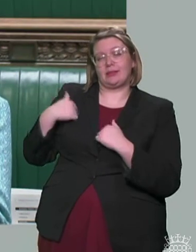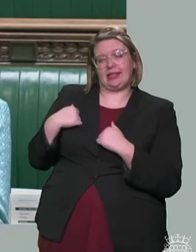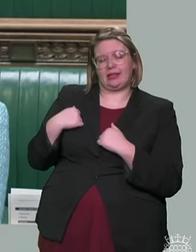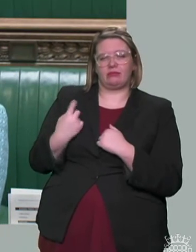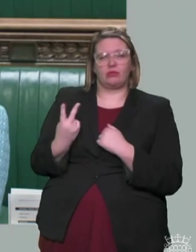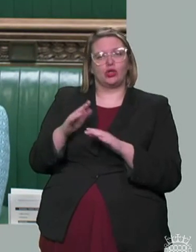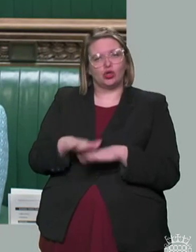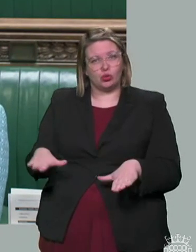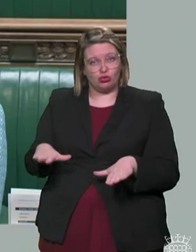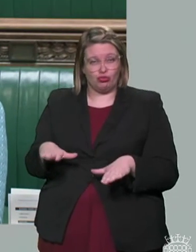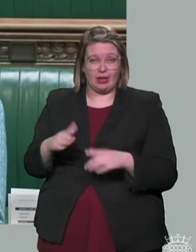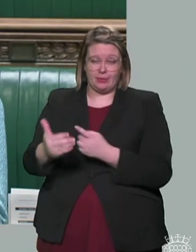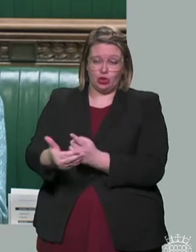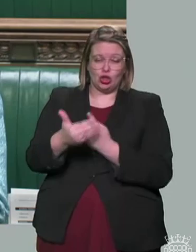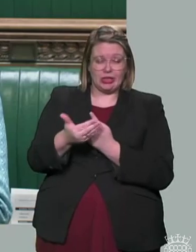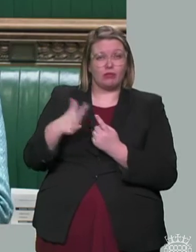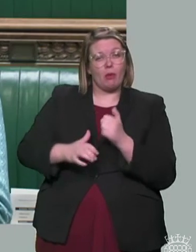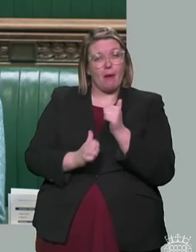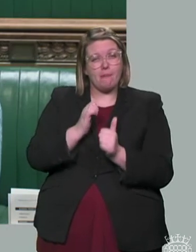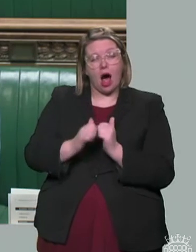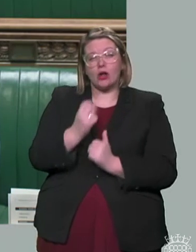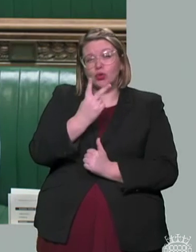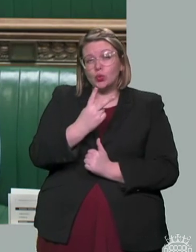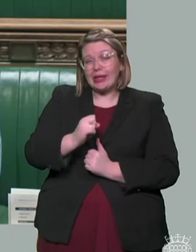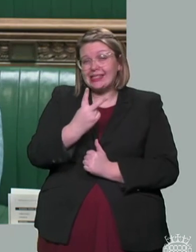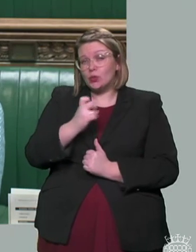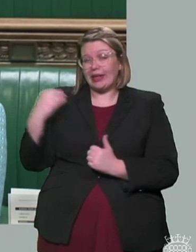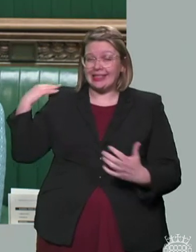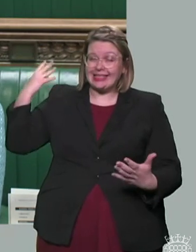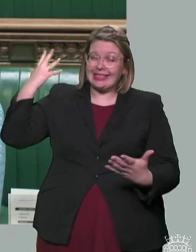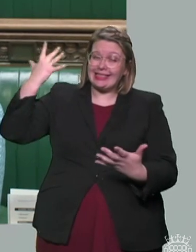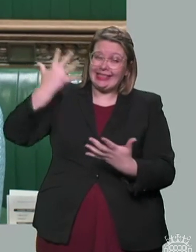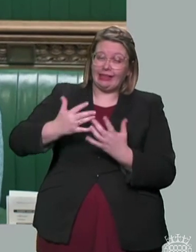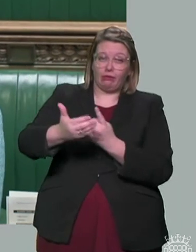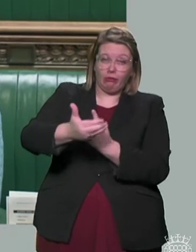Those children have been shielding since March 2020, and they are desperate to leave shielding.